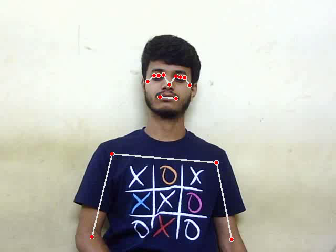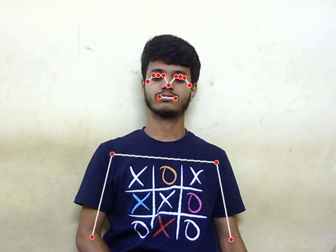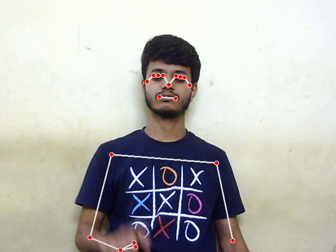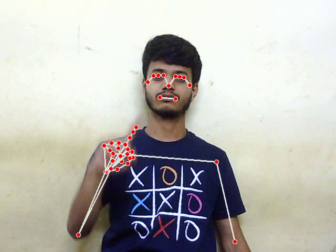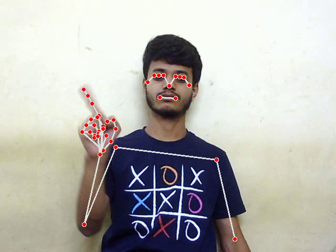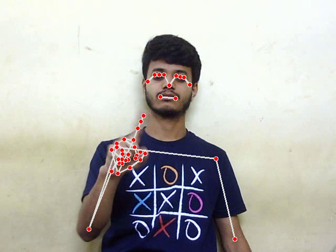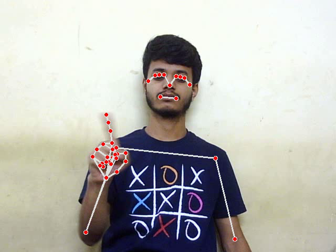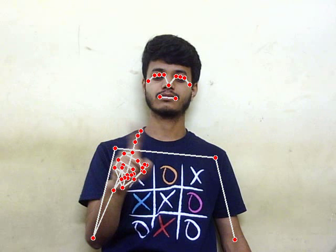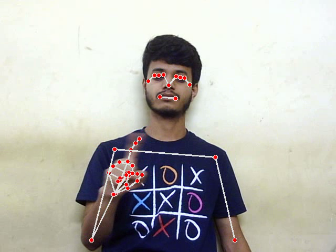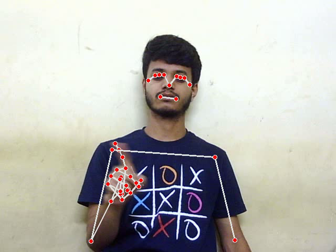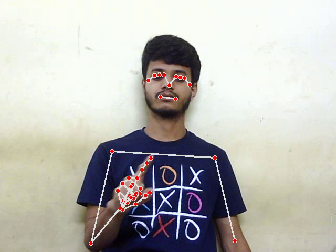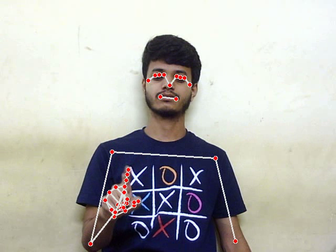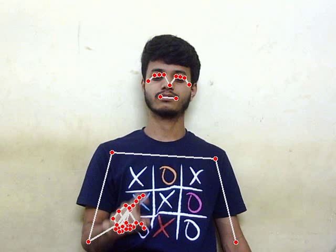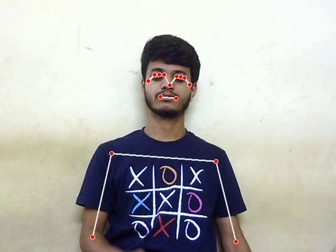where